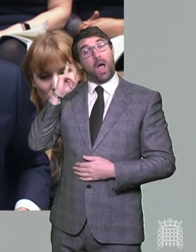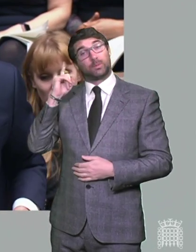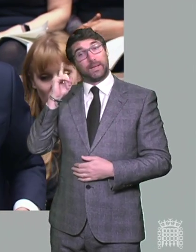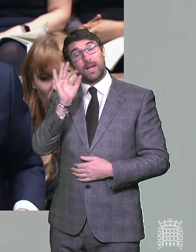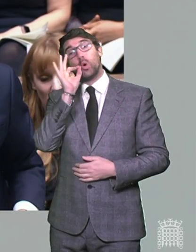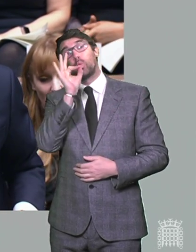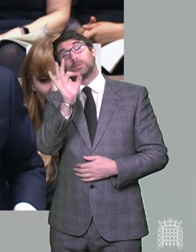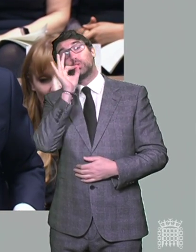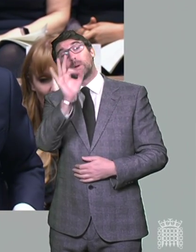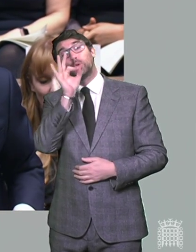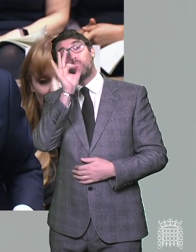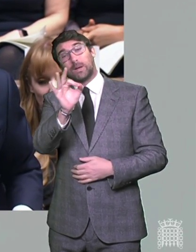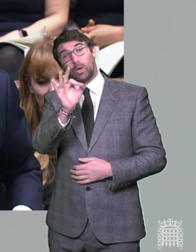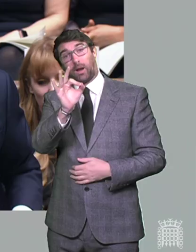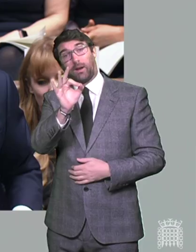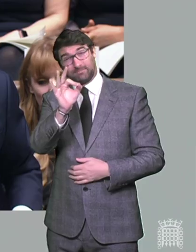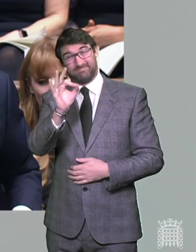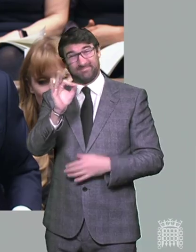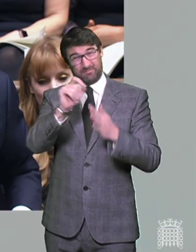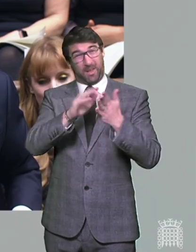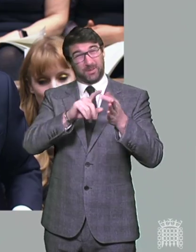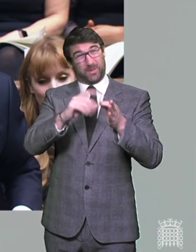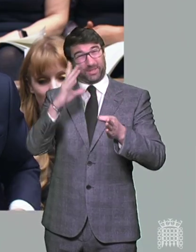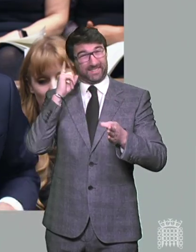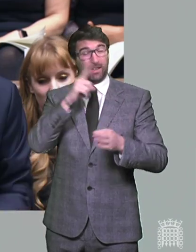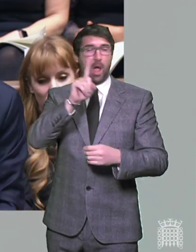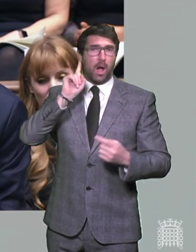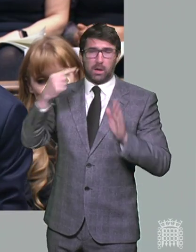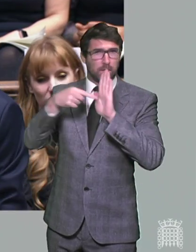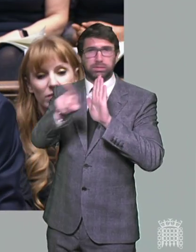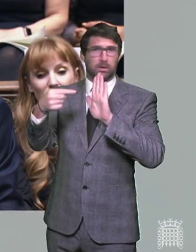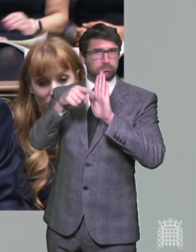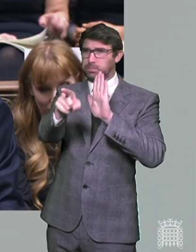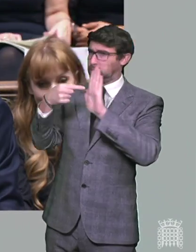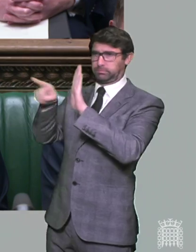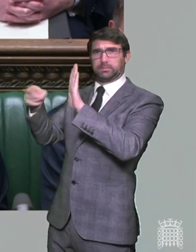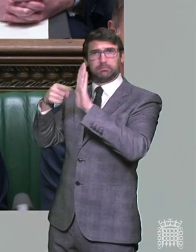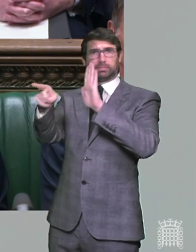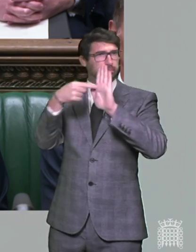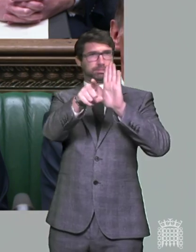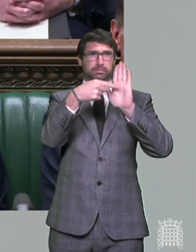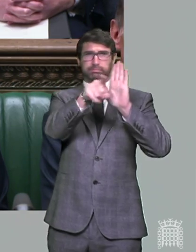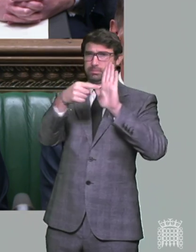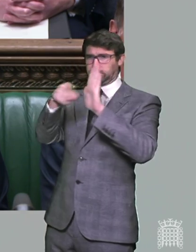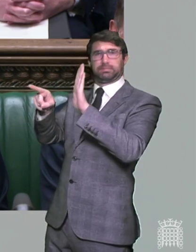Instead, she repeatedly criticised Labour’s plan for a six-month freeze on energy bills.